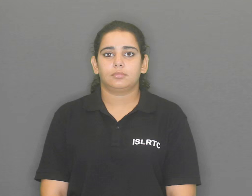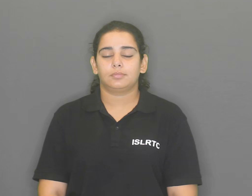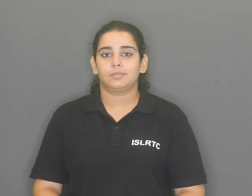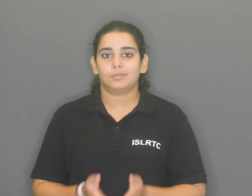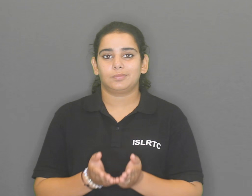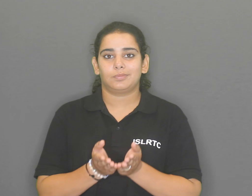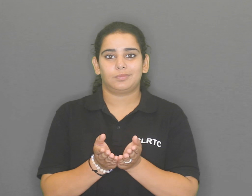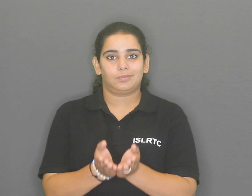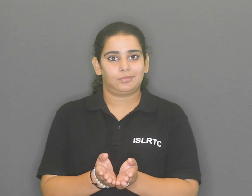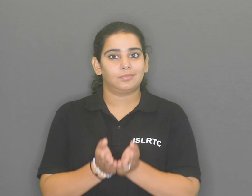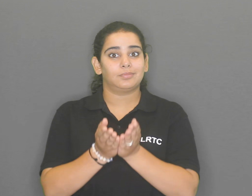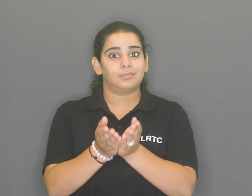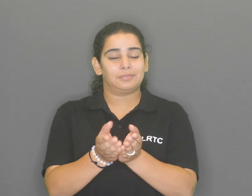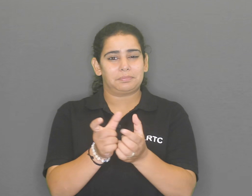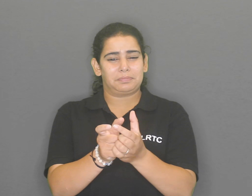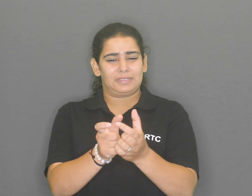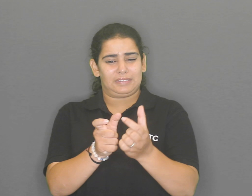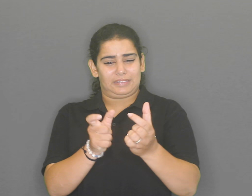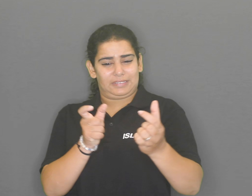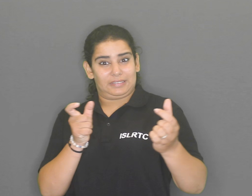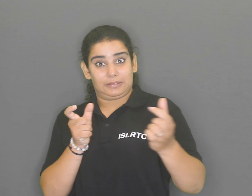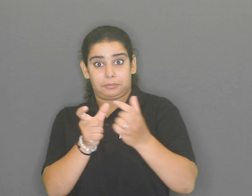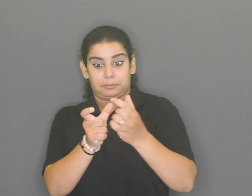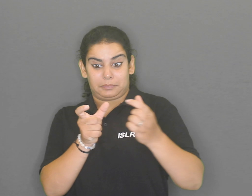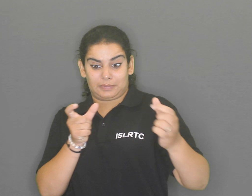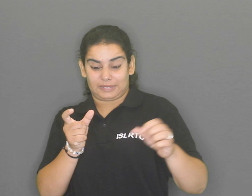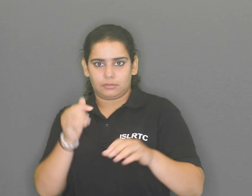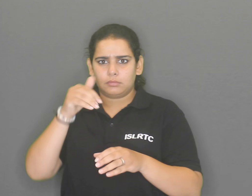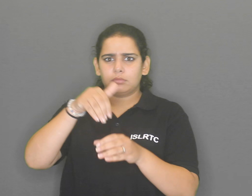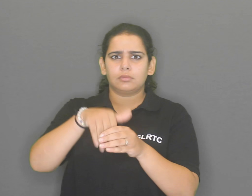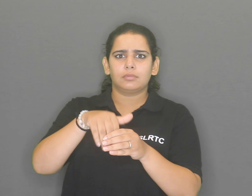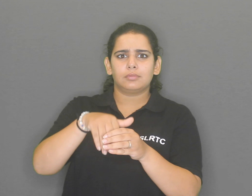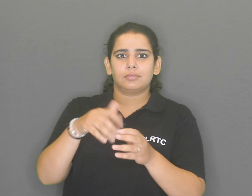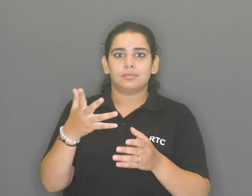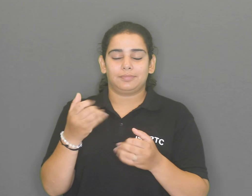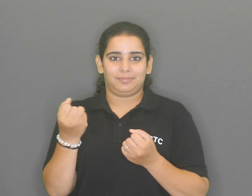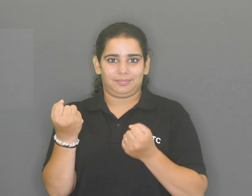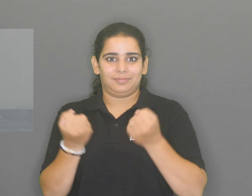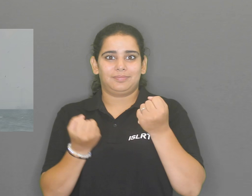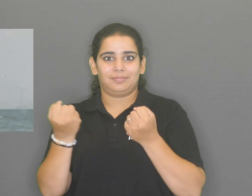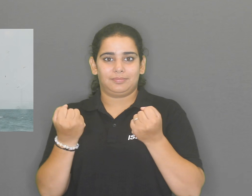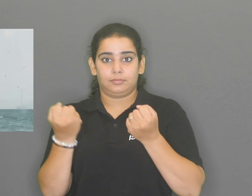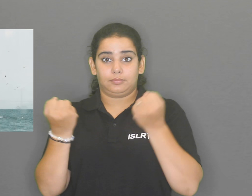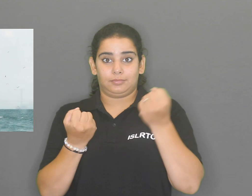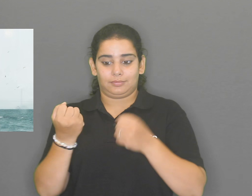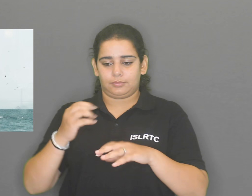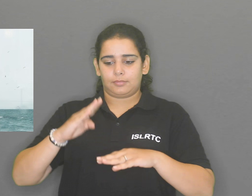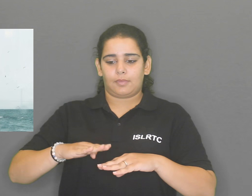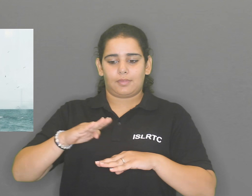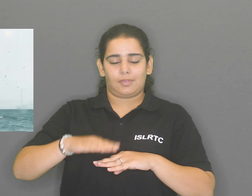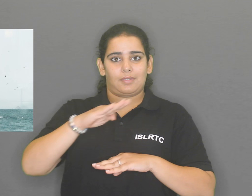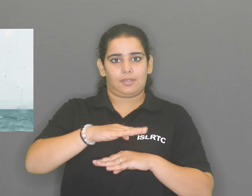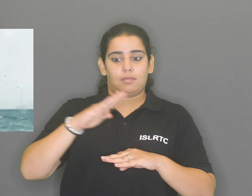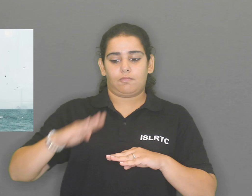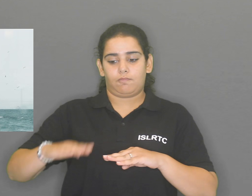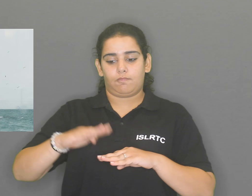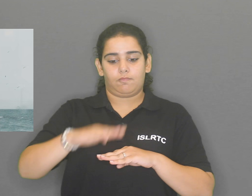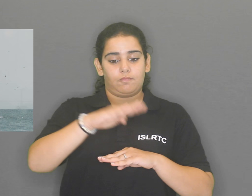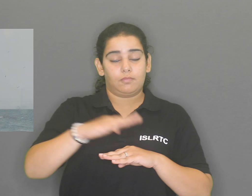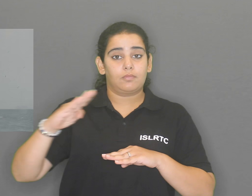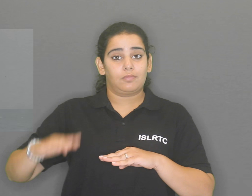Ferry a boat transporting people or vehicles over a body of water